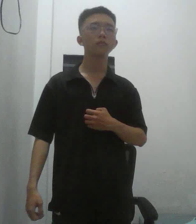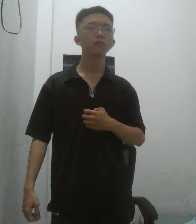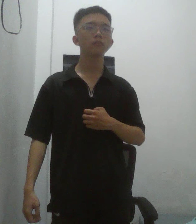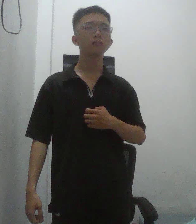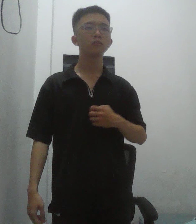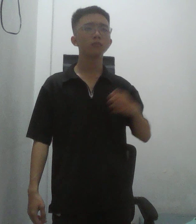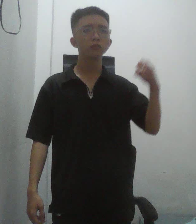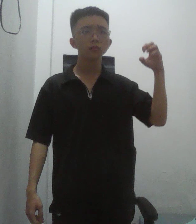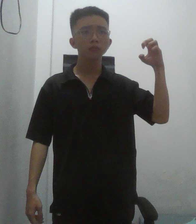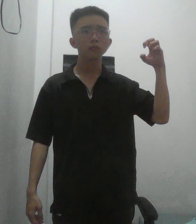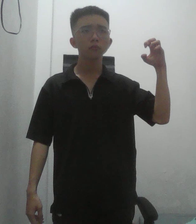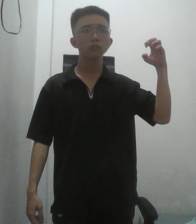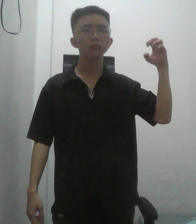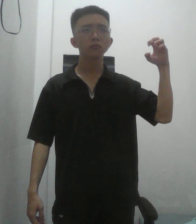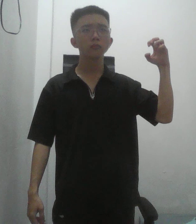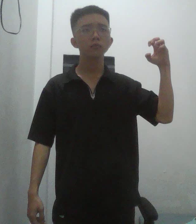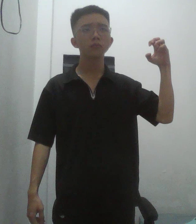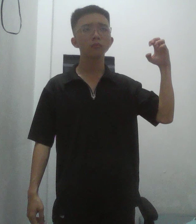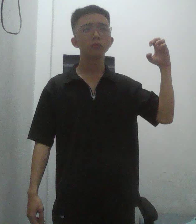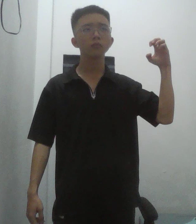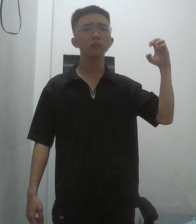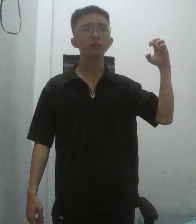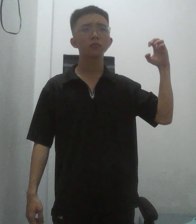tuc gian